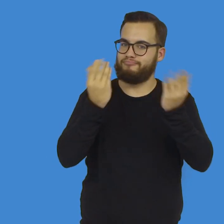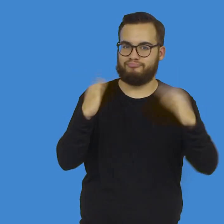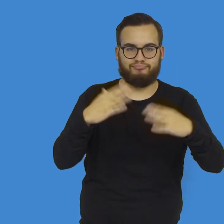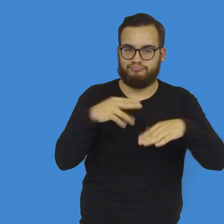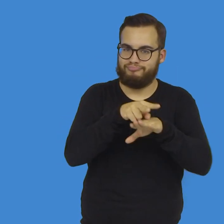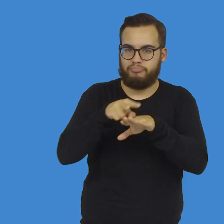haber no